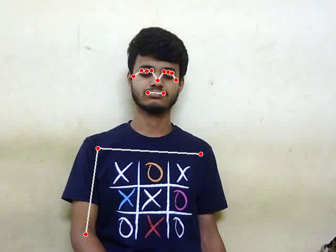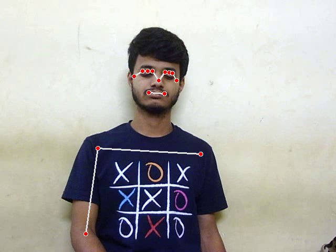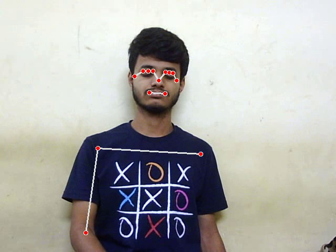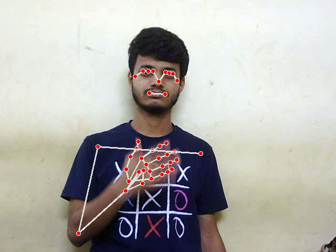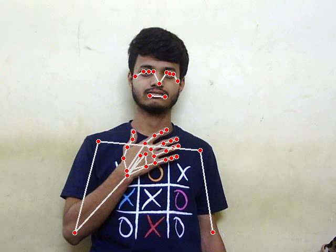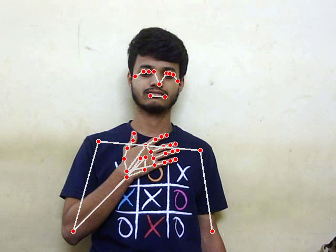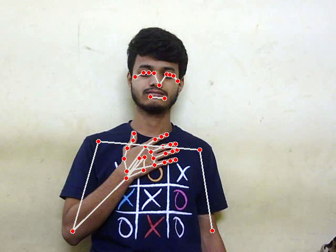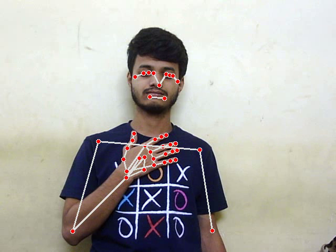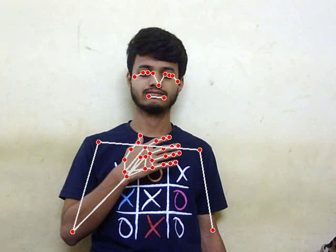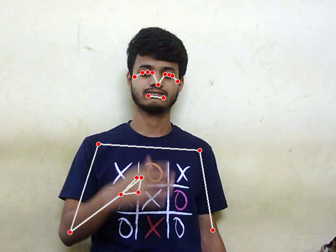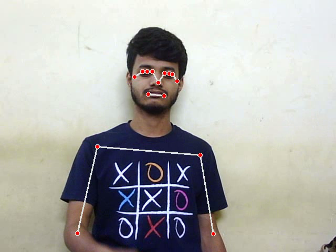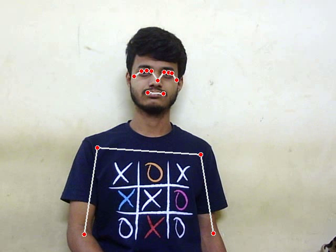my